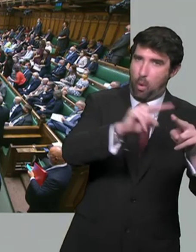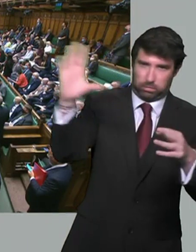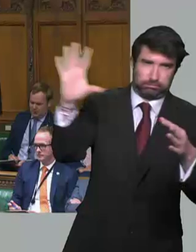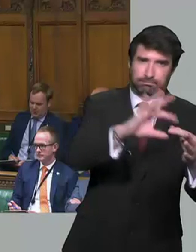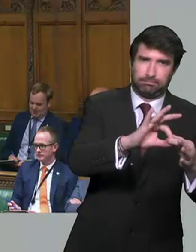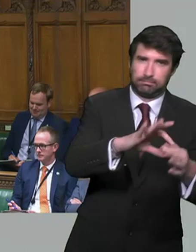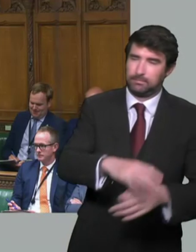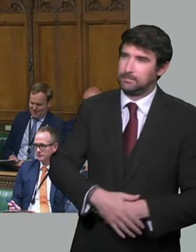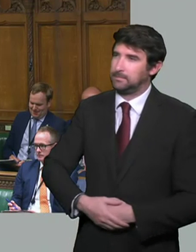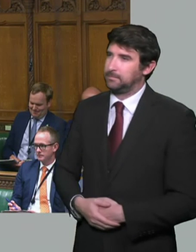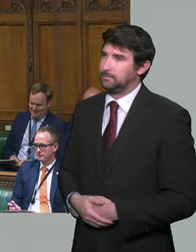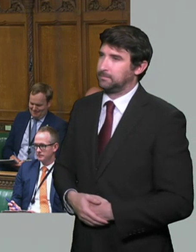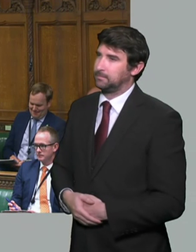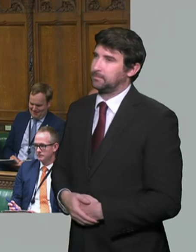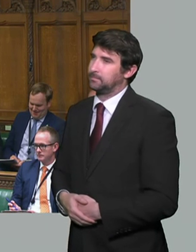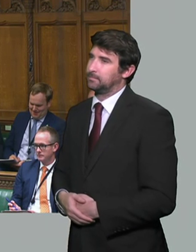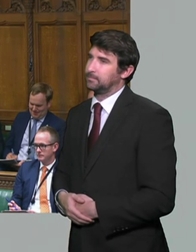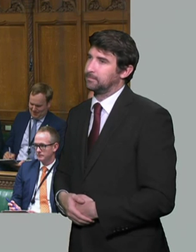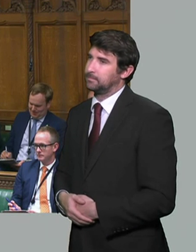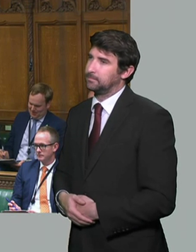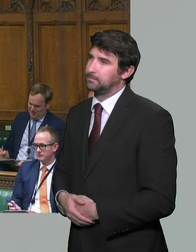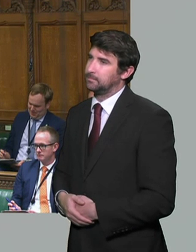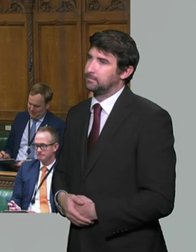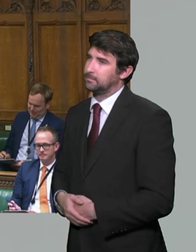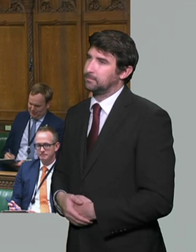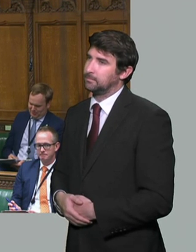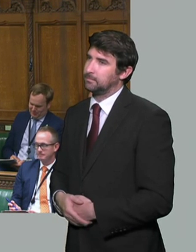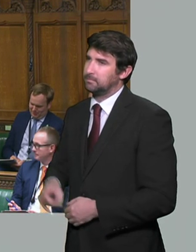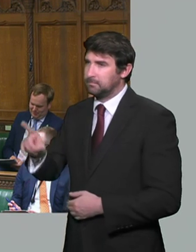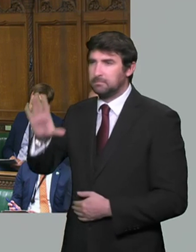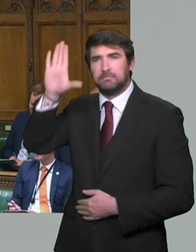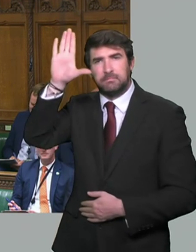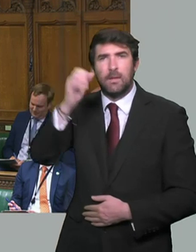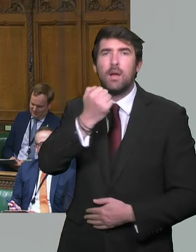What steps he is taking to improve infrastructure in order to attract more businesses to Weymouth.